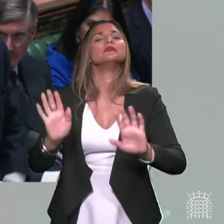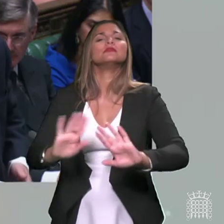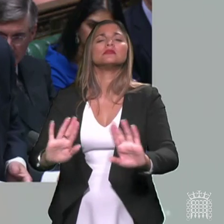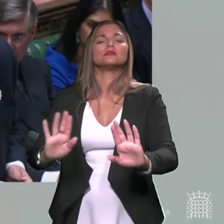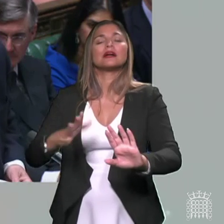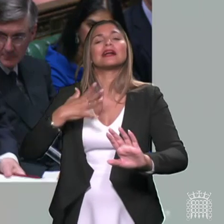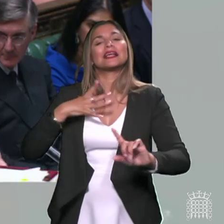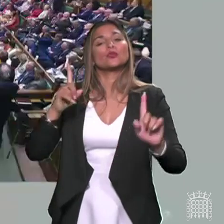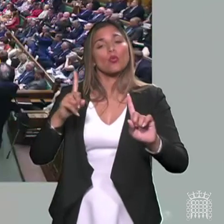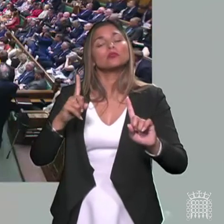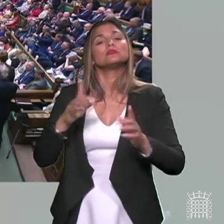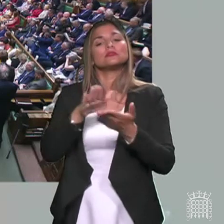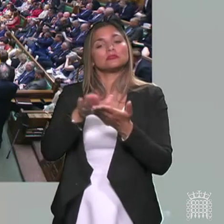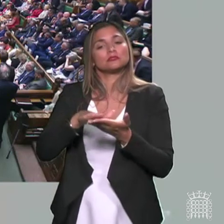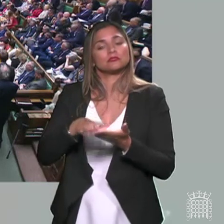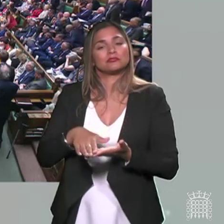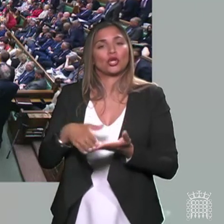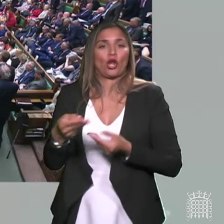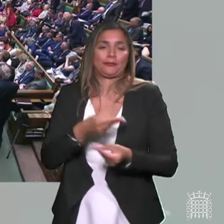constitutional wrangling when we need to fix the economy.